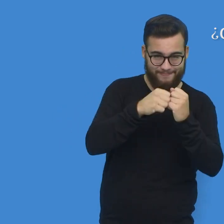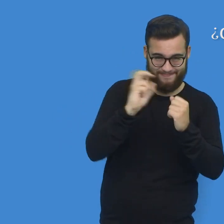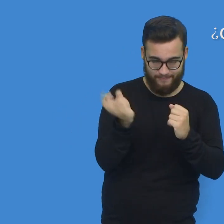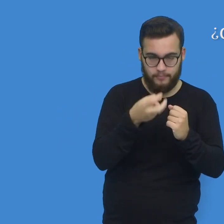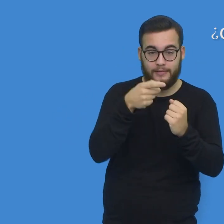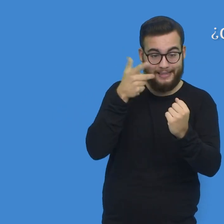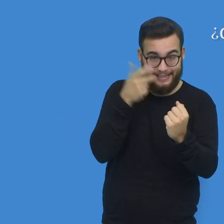etc